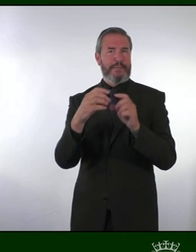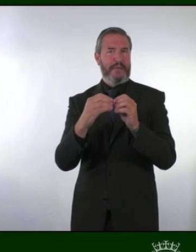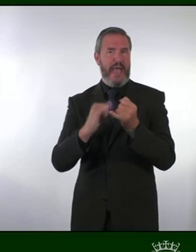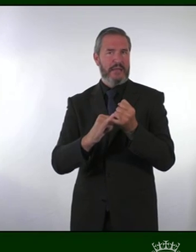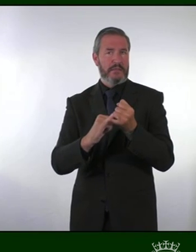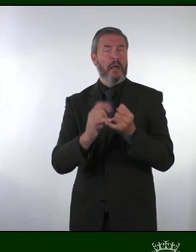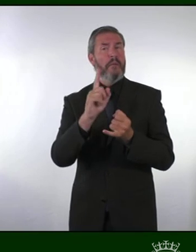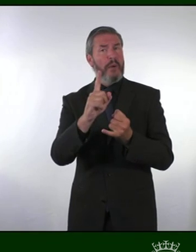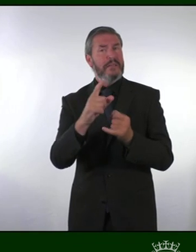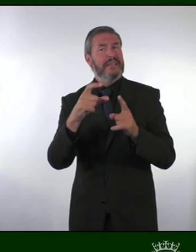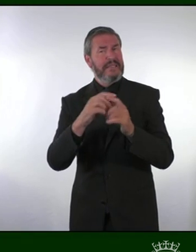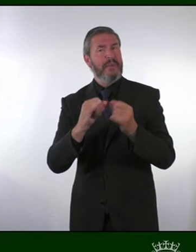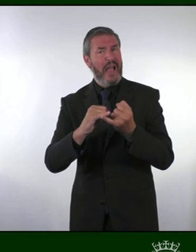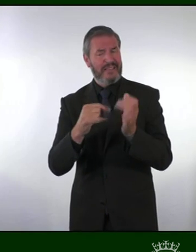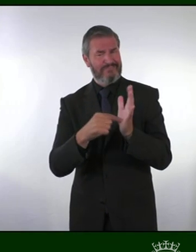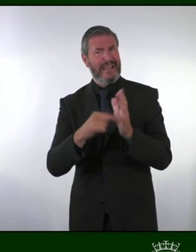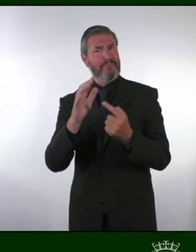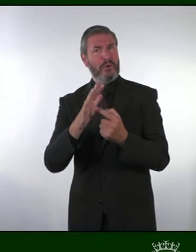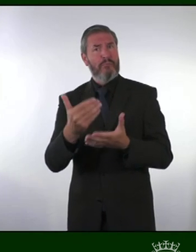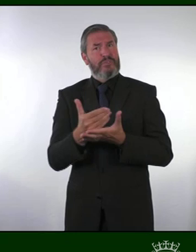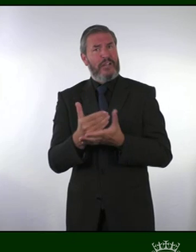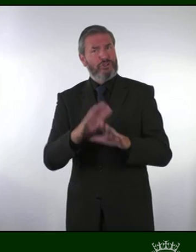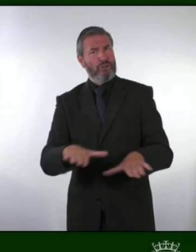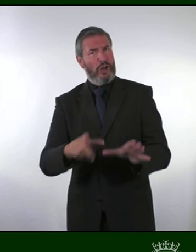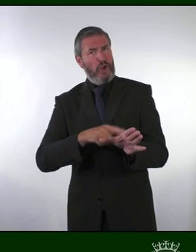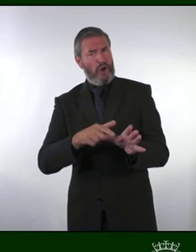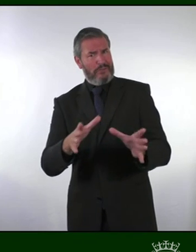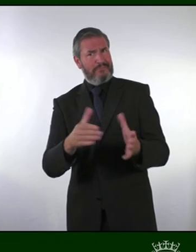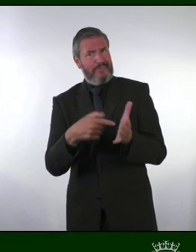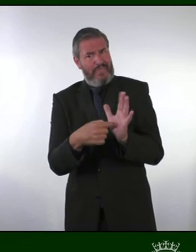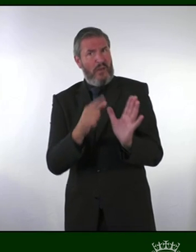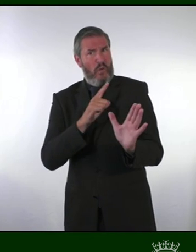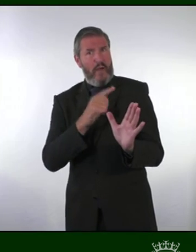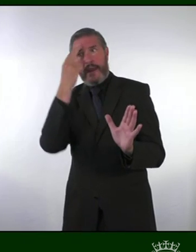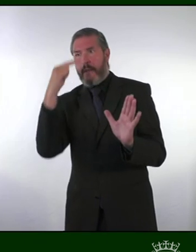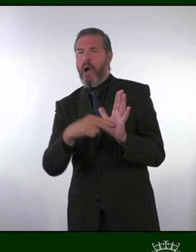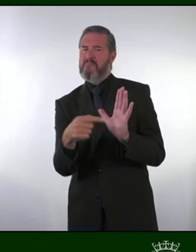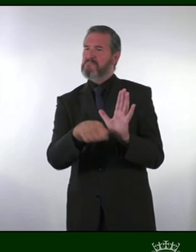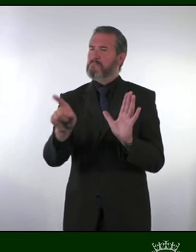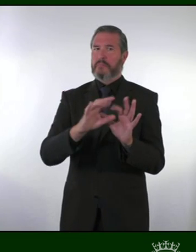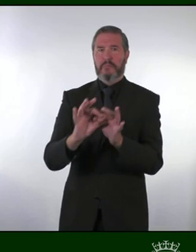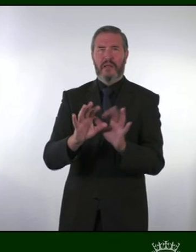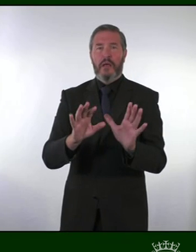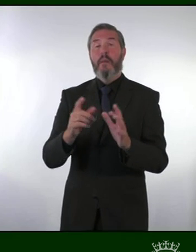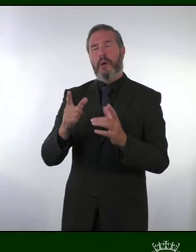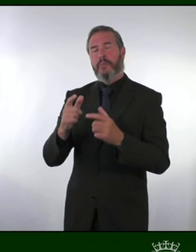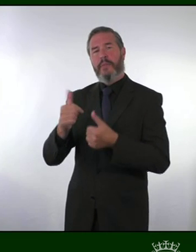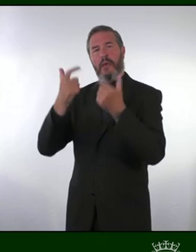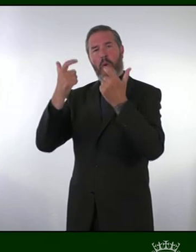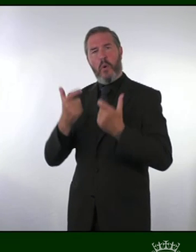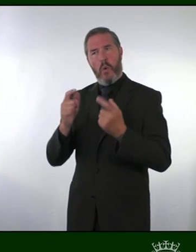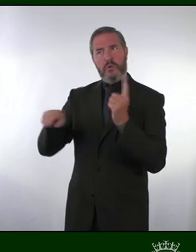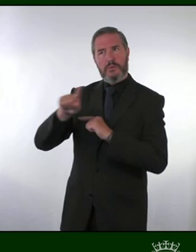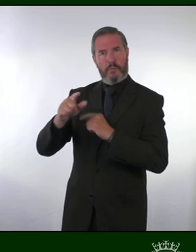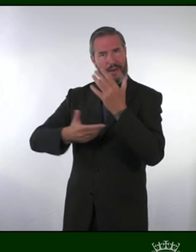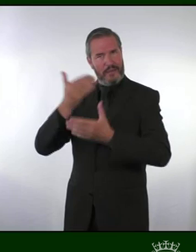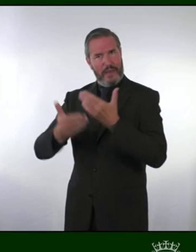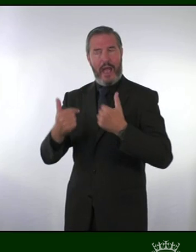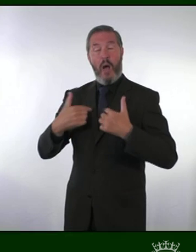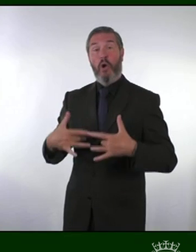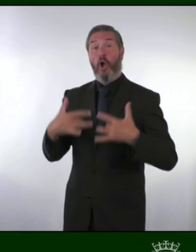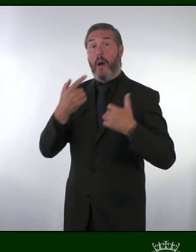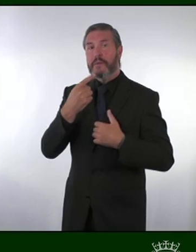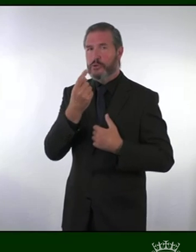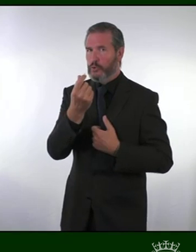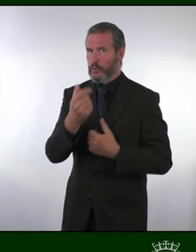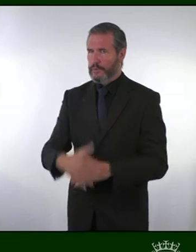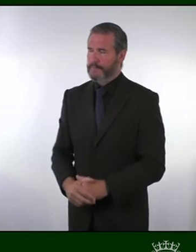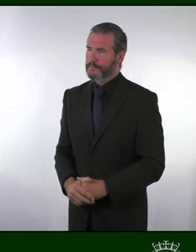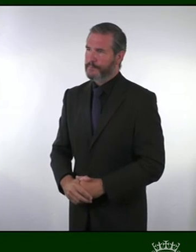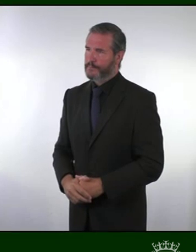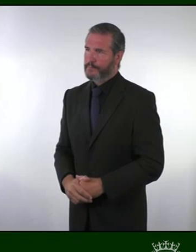It is important for the protection of children and young people, but we are considering the Supreme Court’s judgment and will set out our opinion in due course.